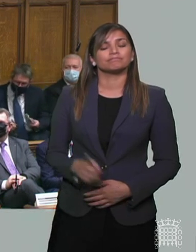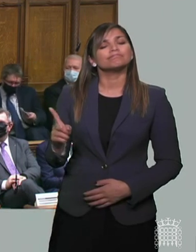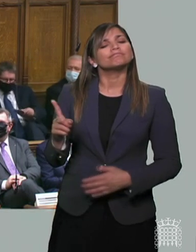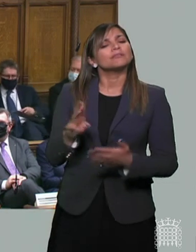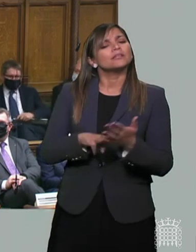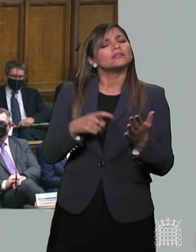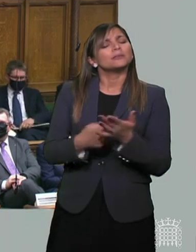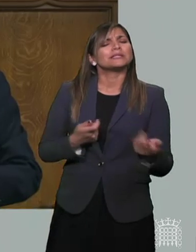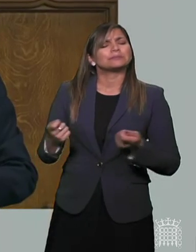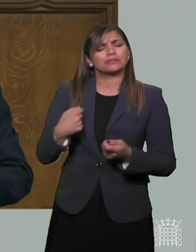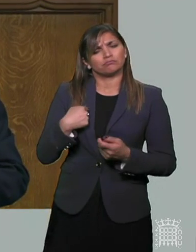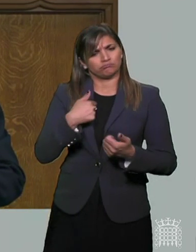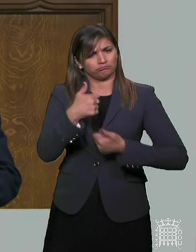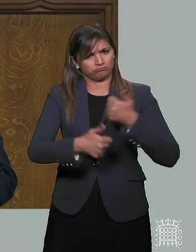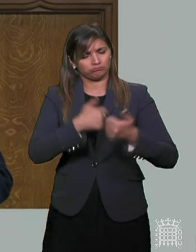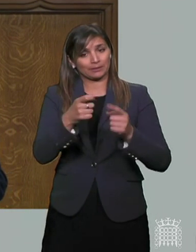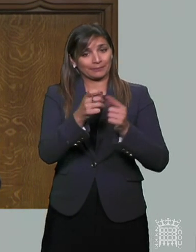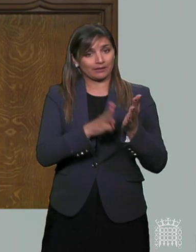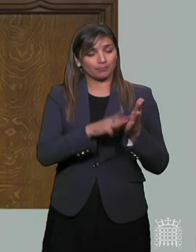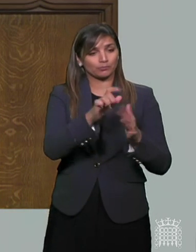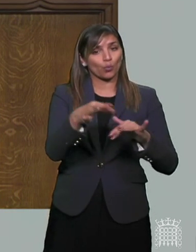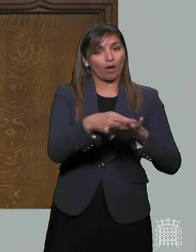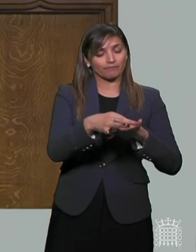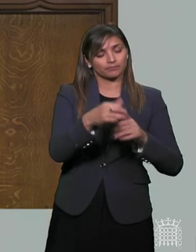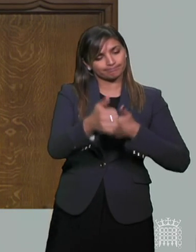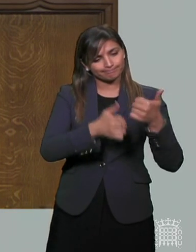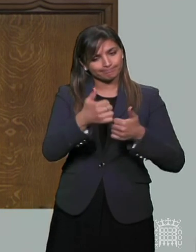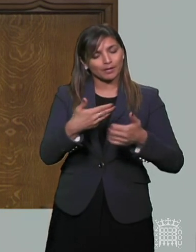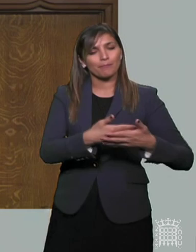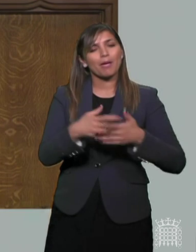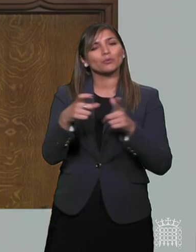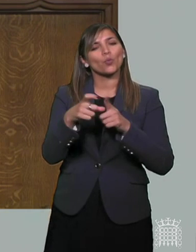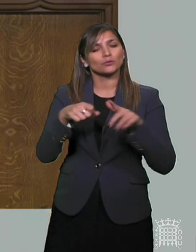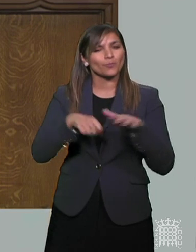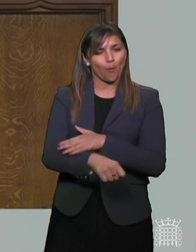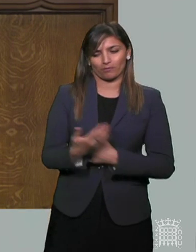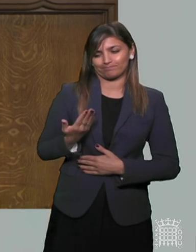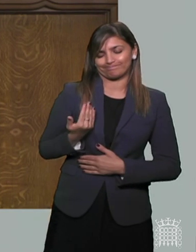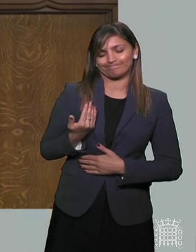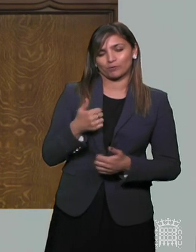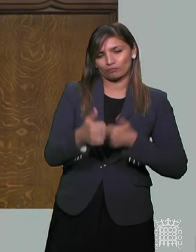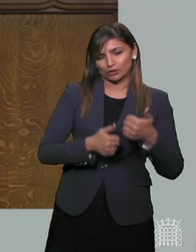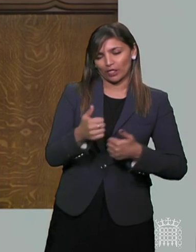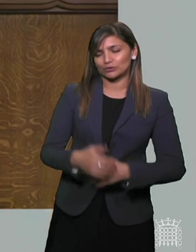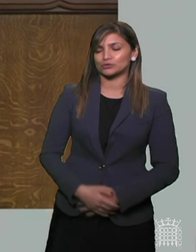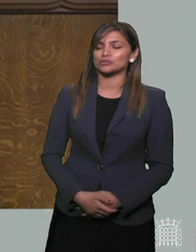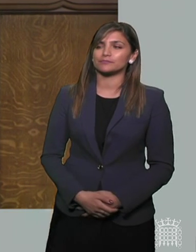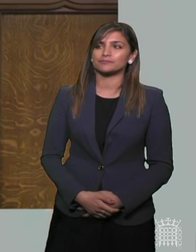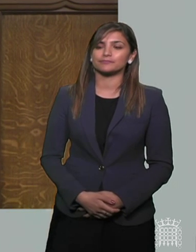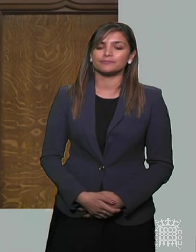I congratulate the Prime Minister and his wife on the birth of their baby daughter.